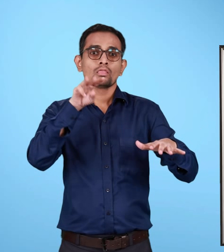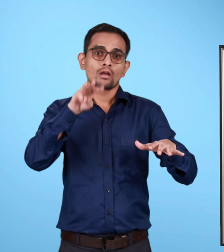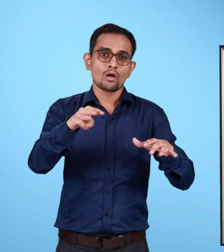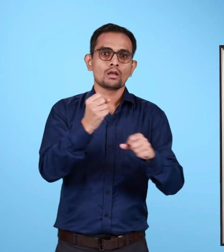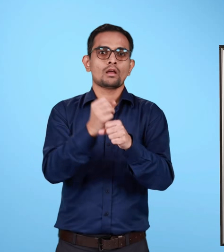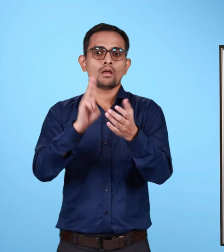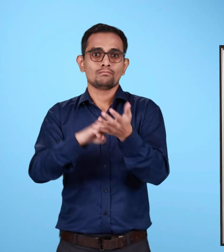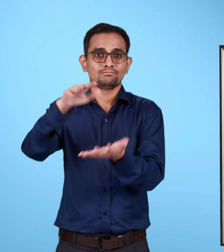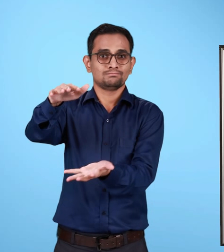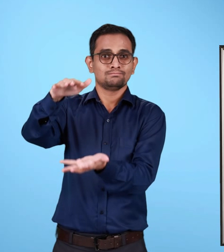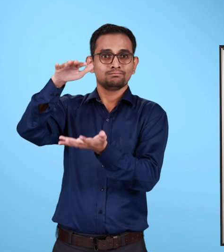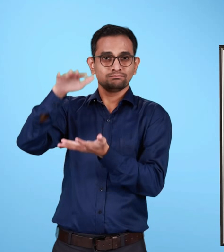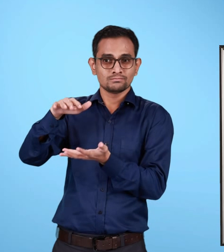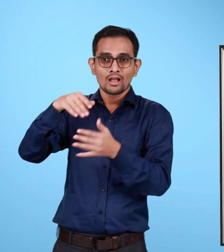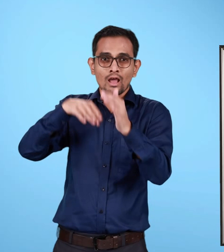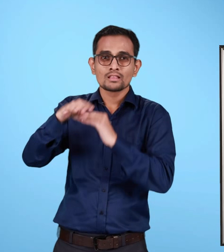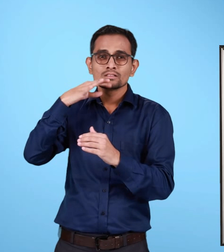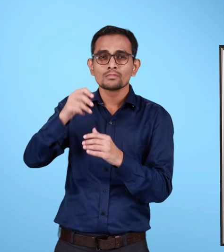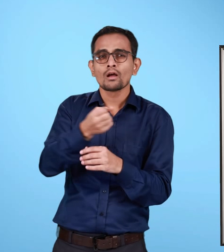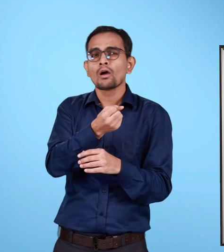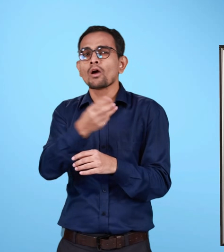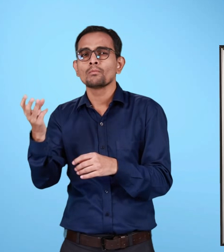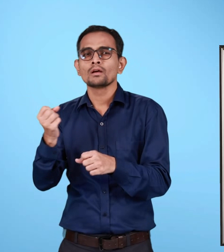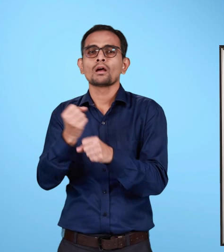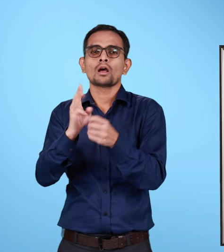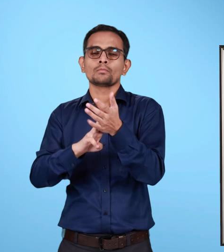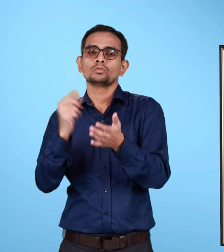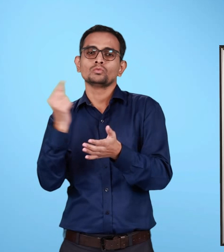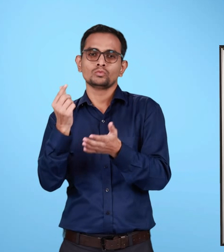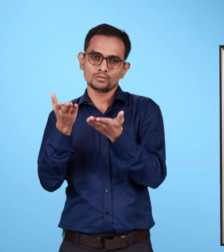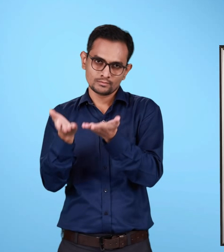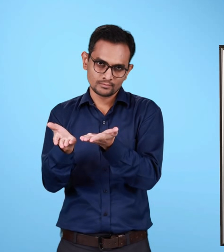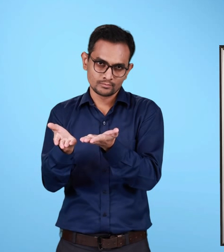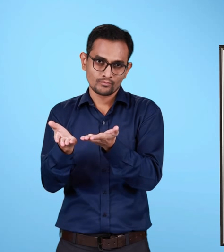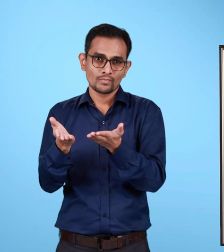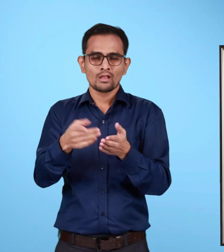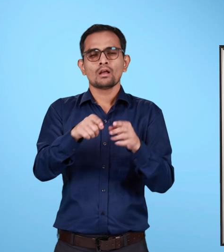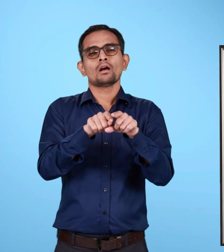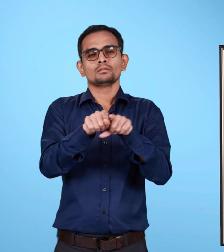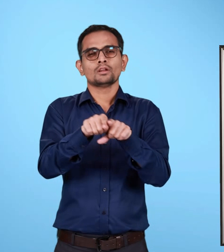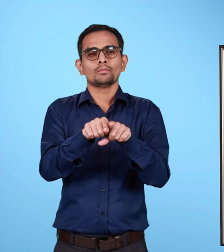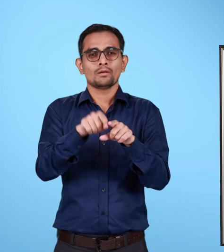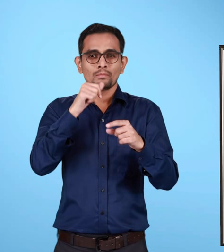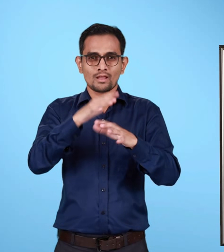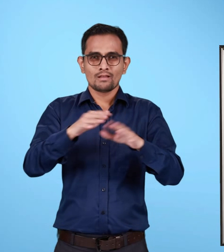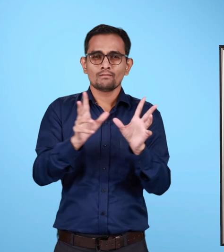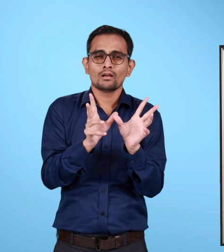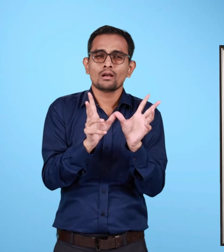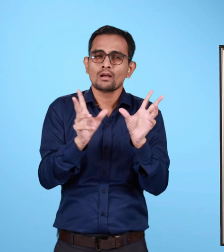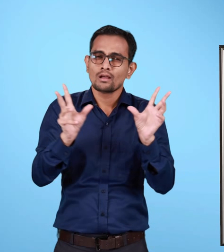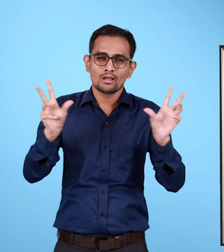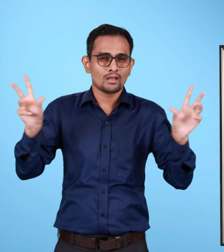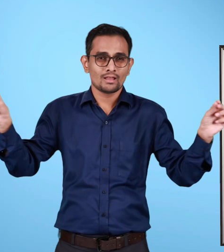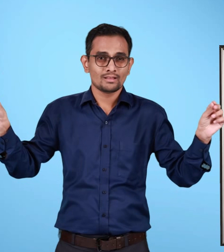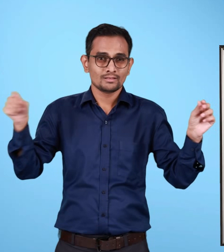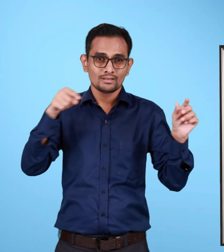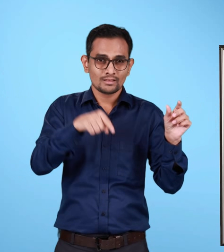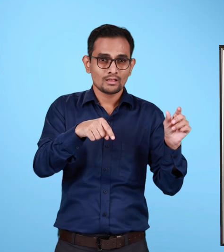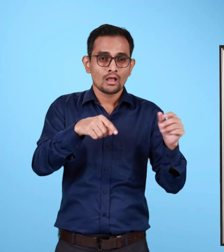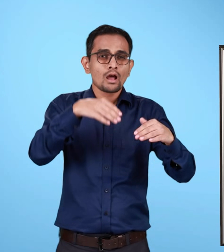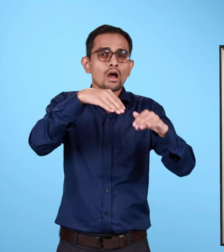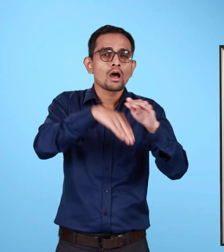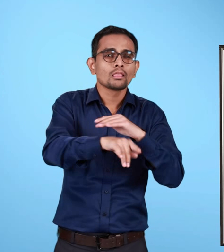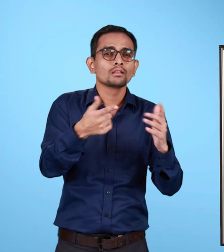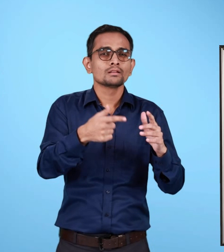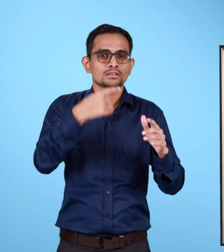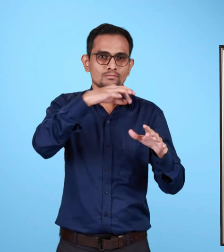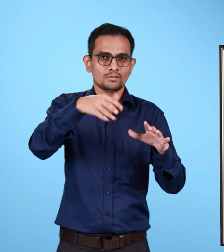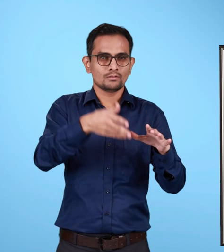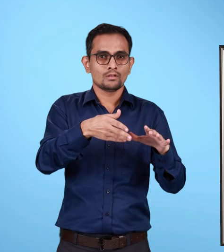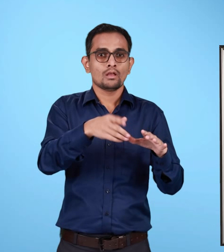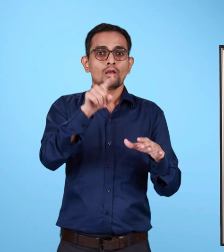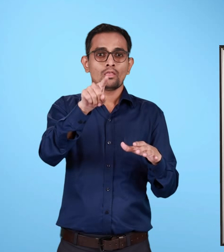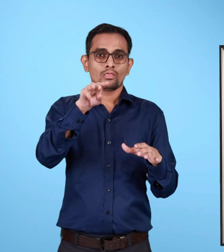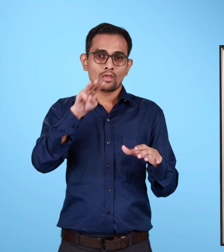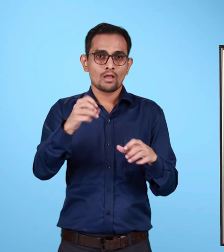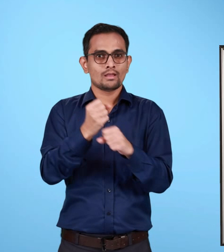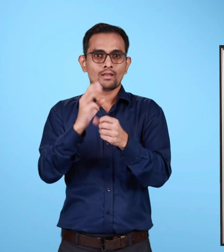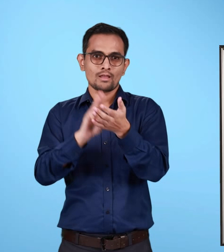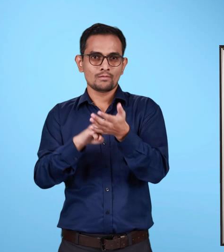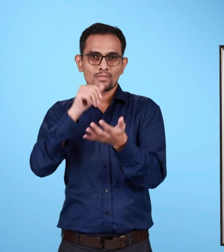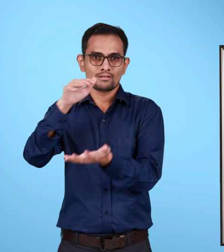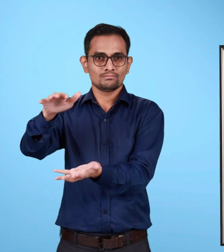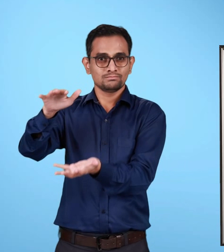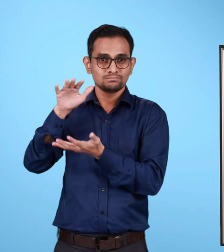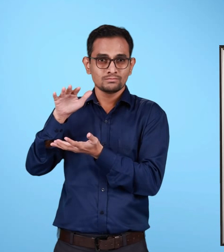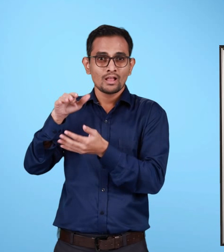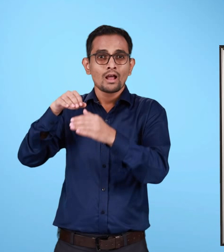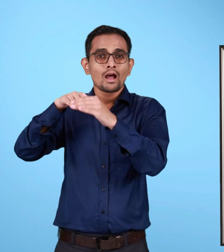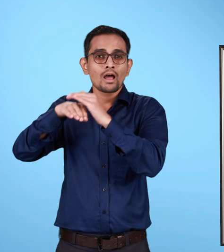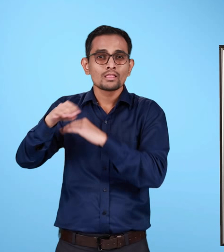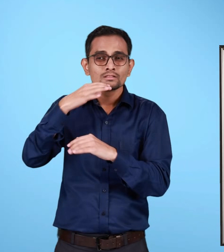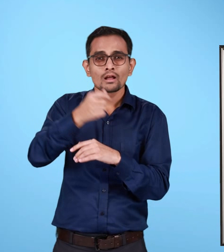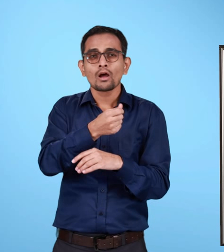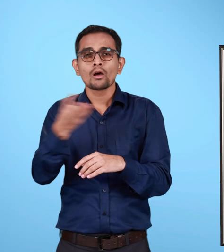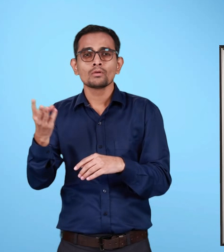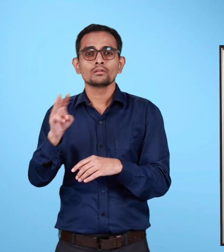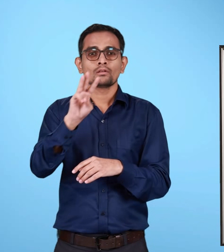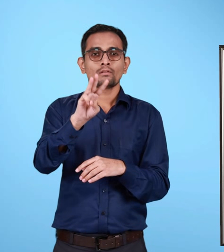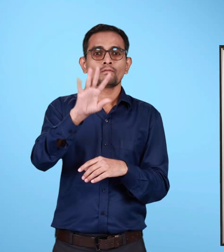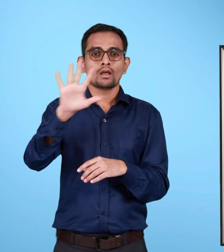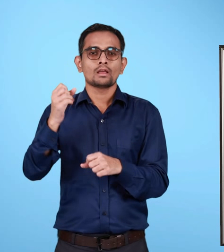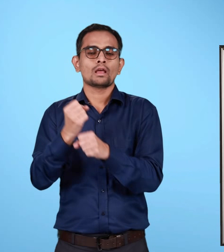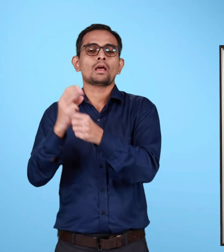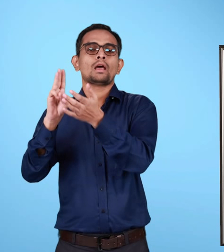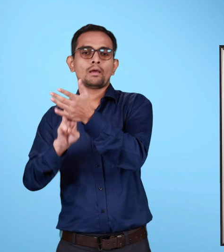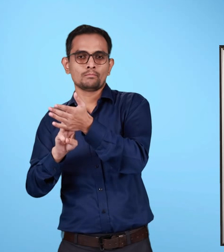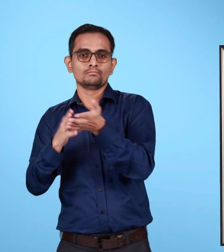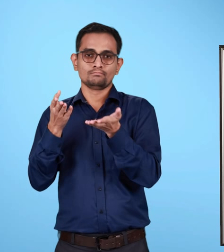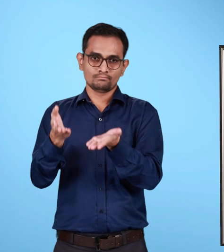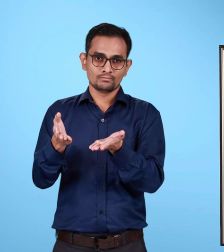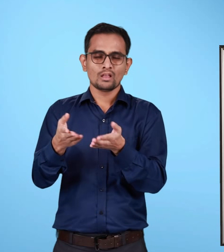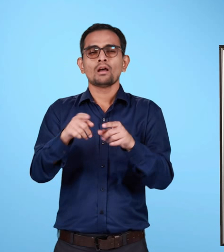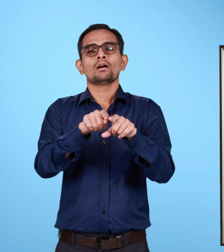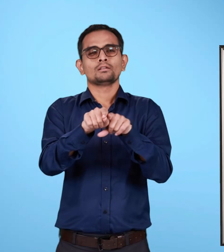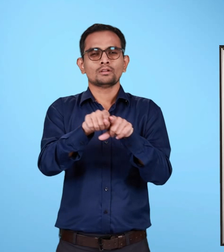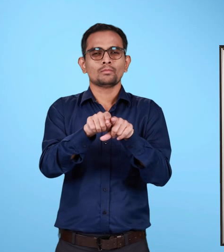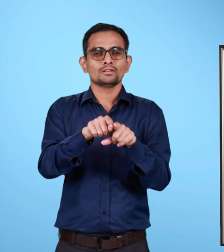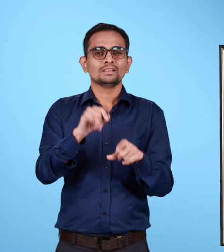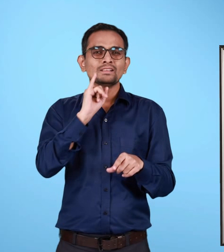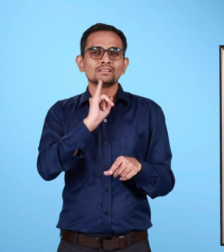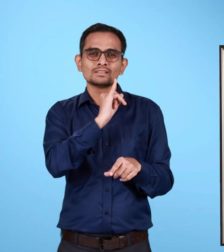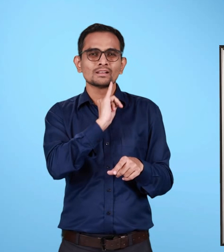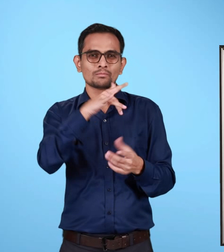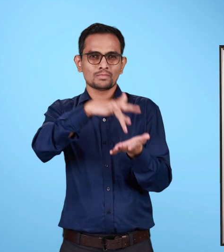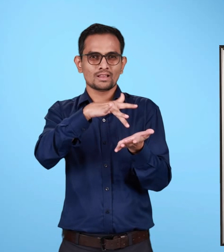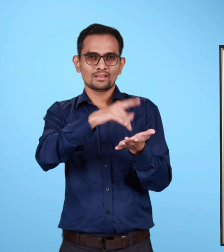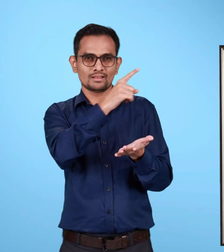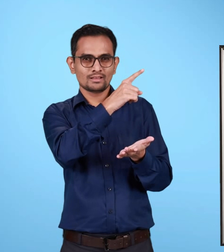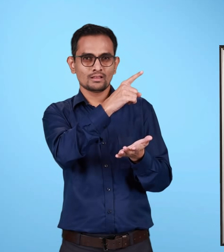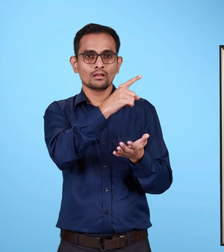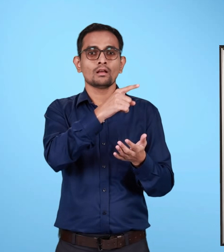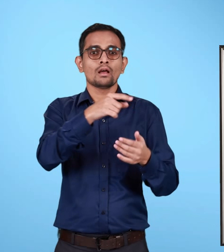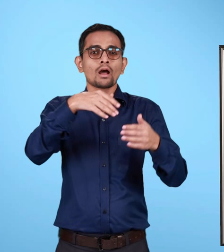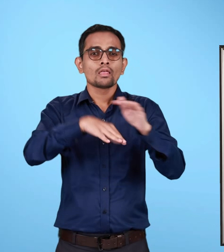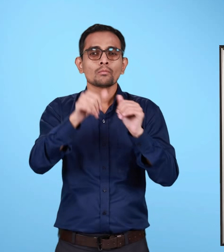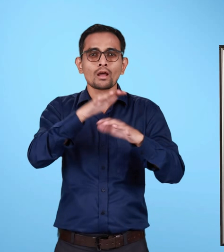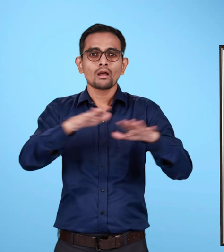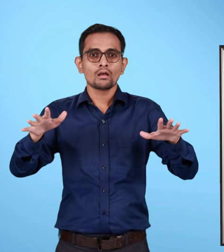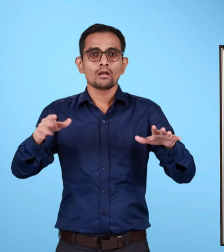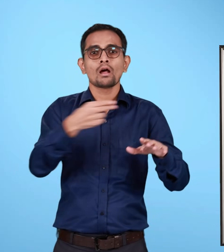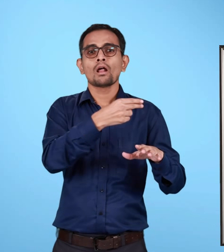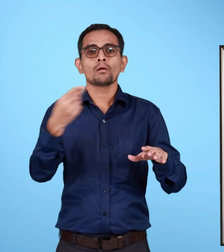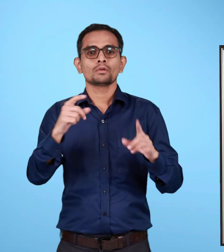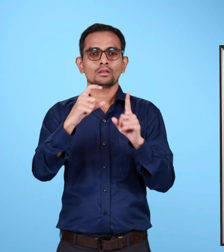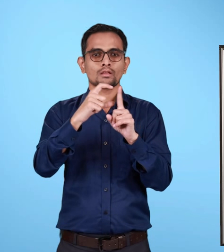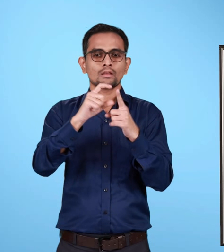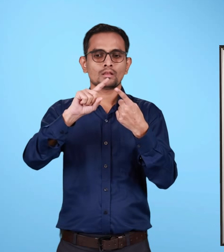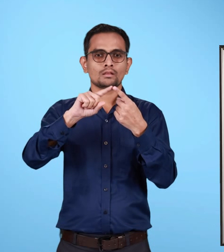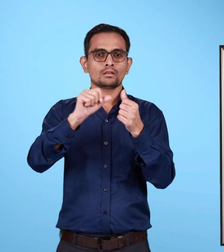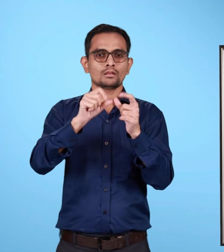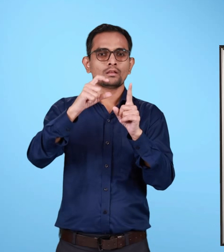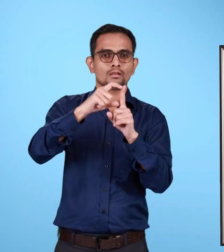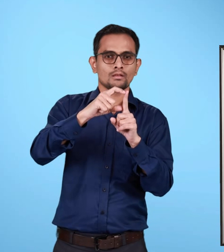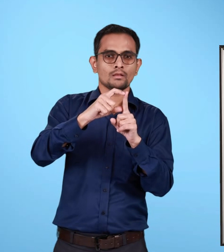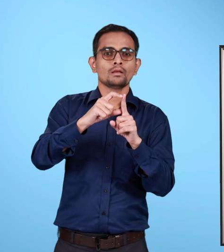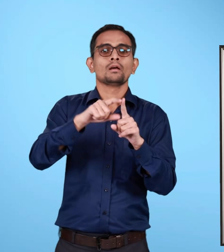in 1000 grams of water. The average salinity of the oceans is 35 parts per thousand. For example, the Dead Sea in Israel has salinity of 340 grams